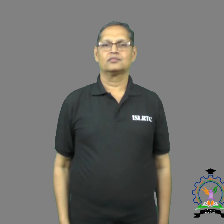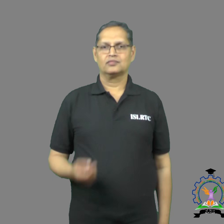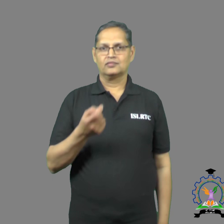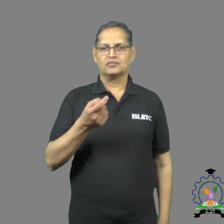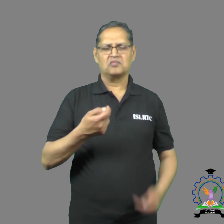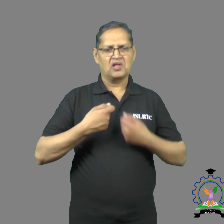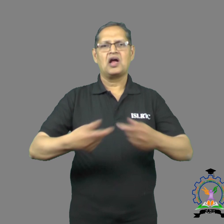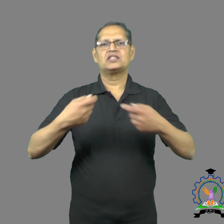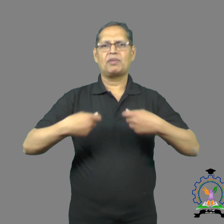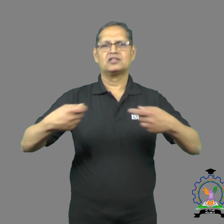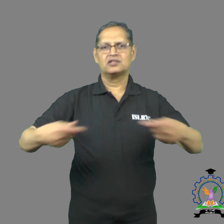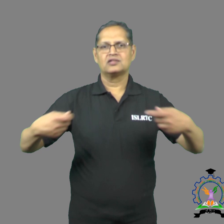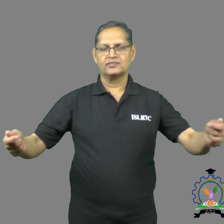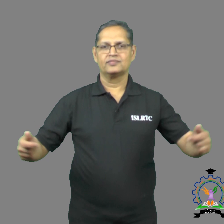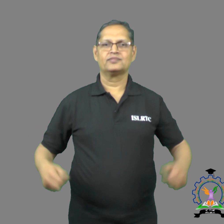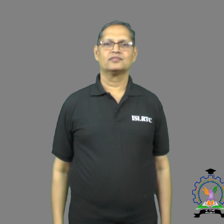Expense